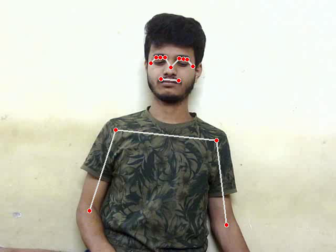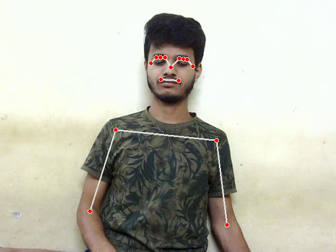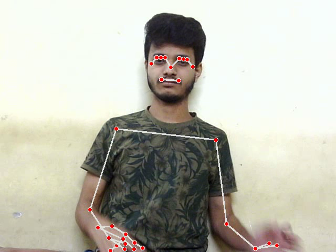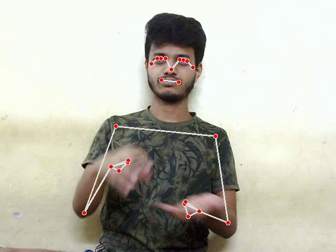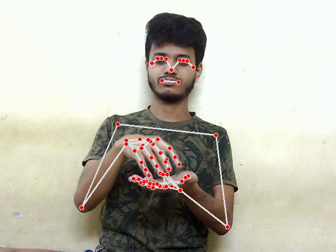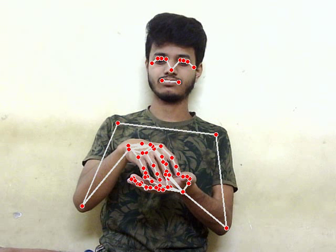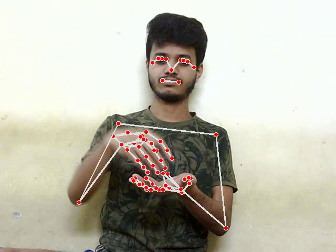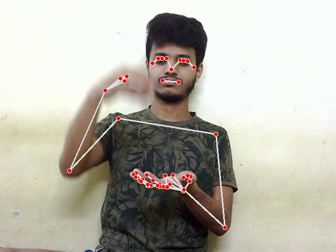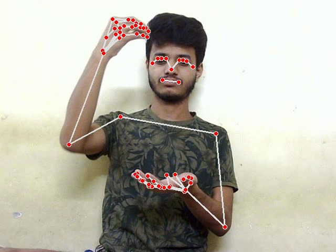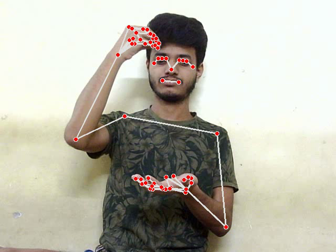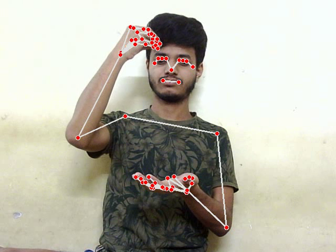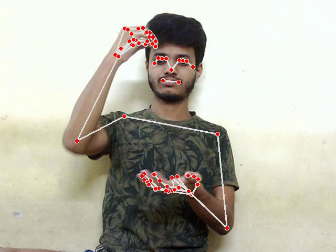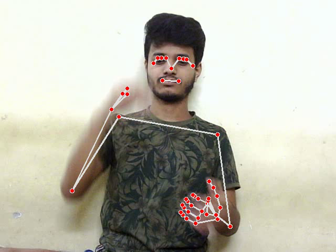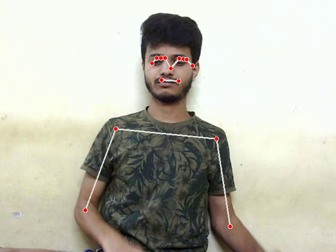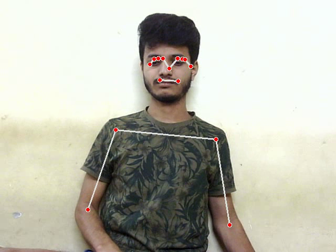learn